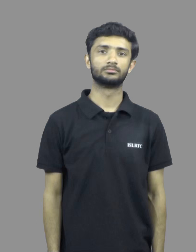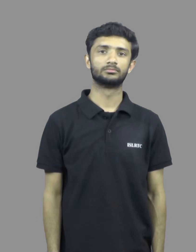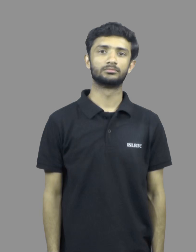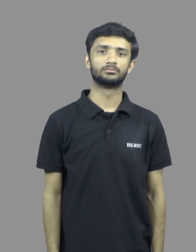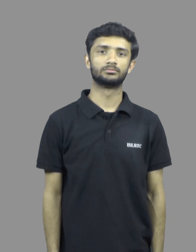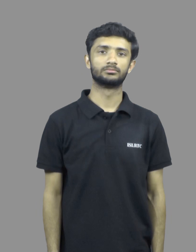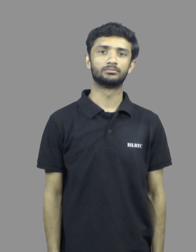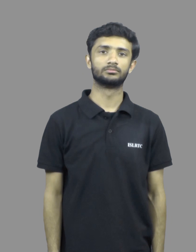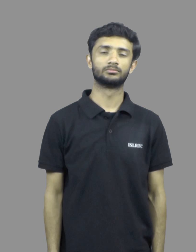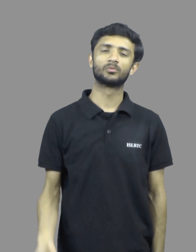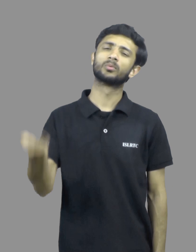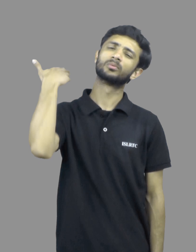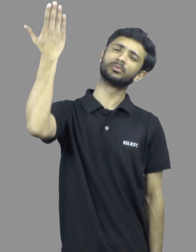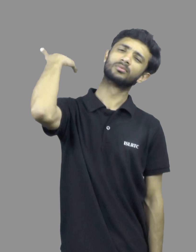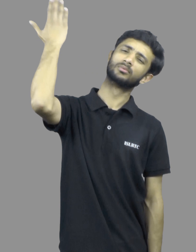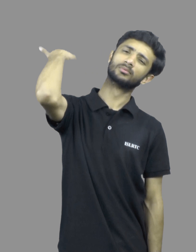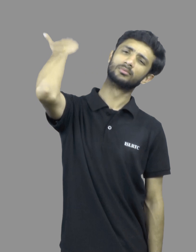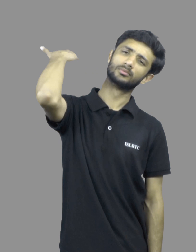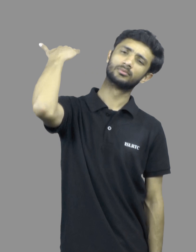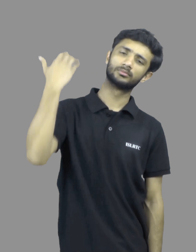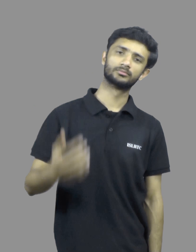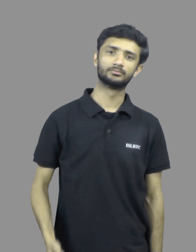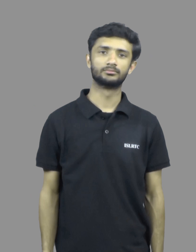Old (Things Time)